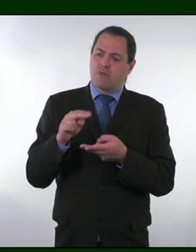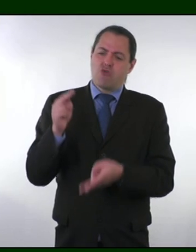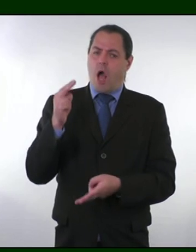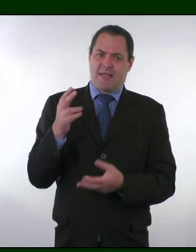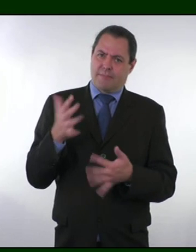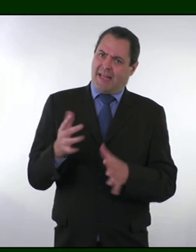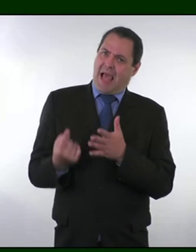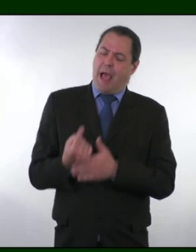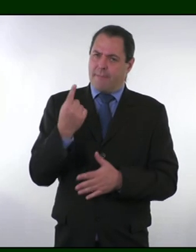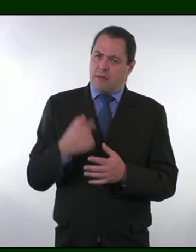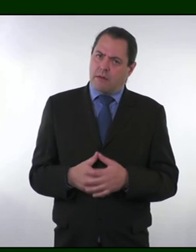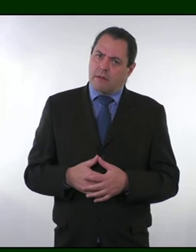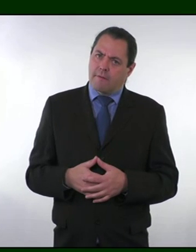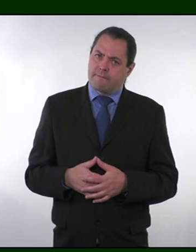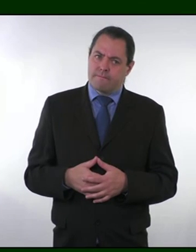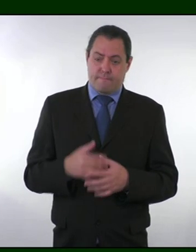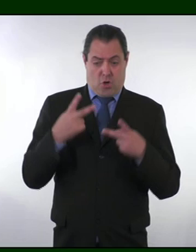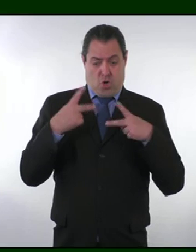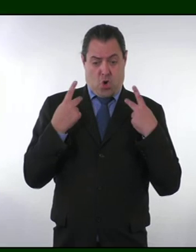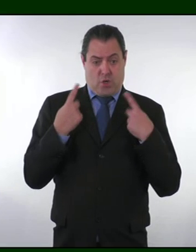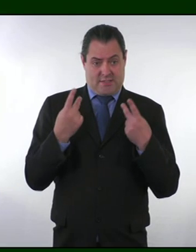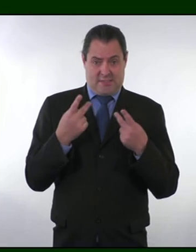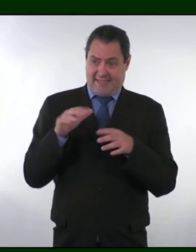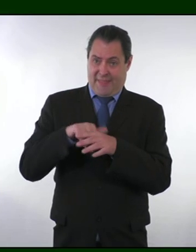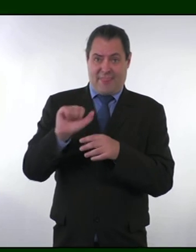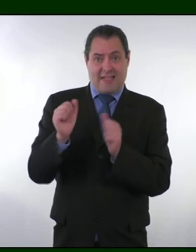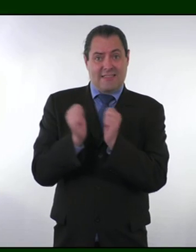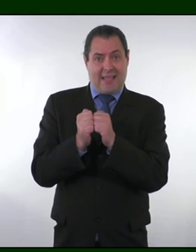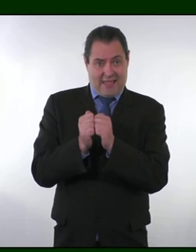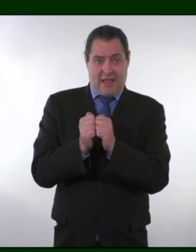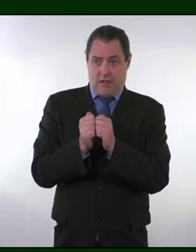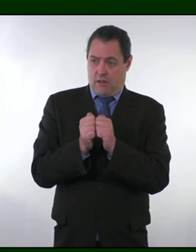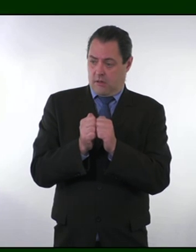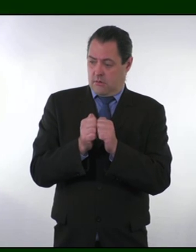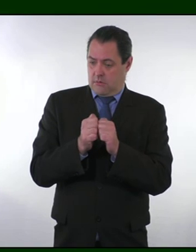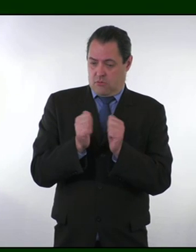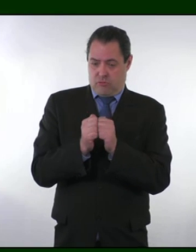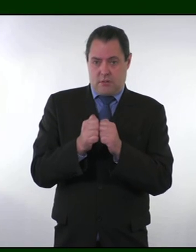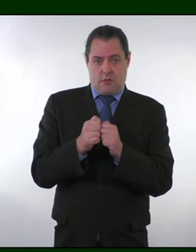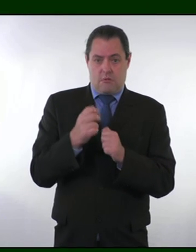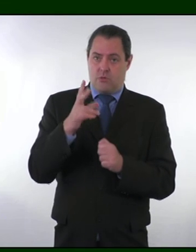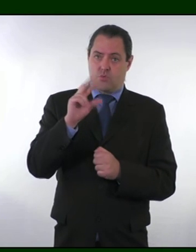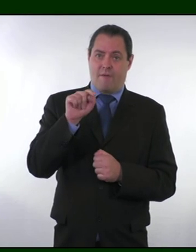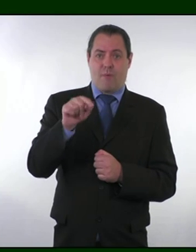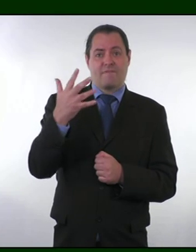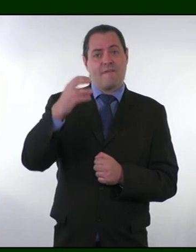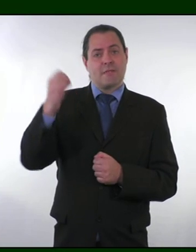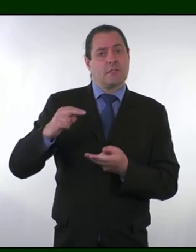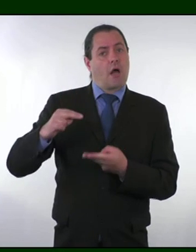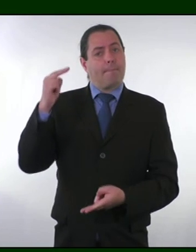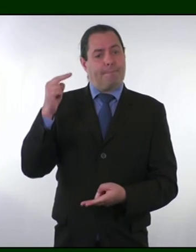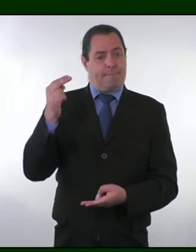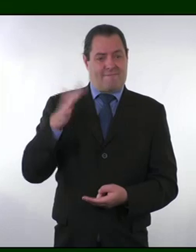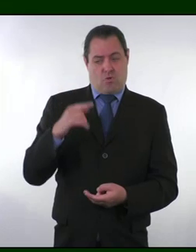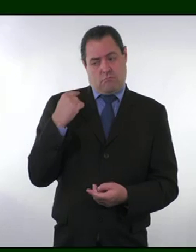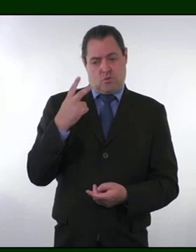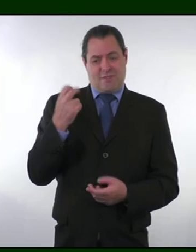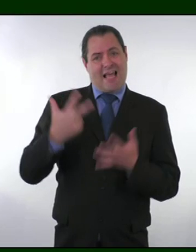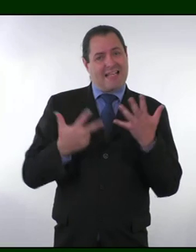As part of the package that we agreed in 2018, nurses alone have had a 12.5% pay increase since then.